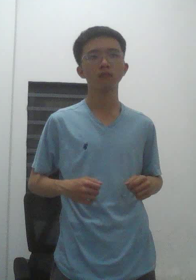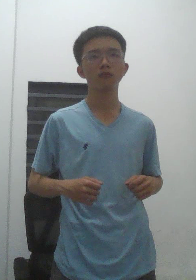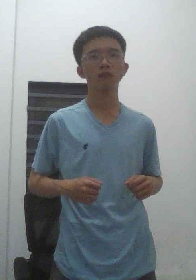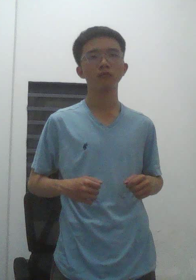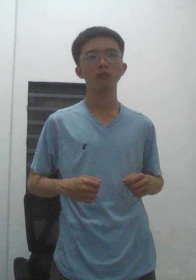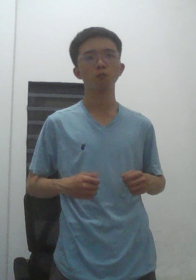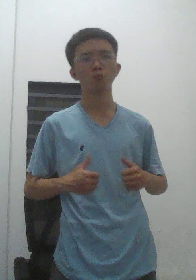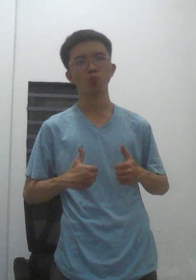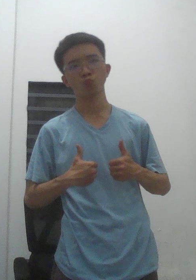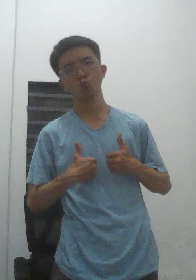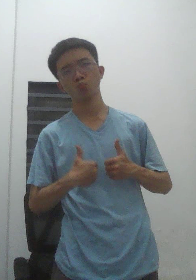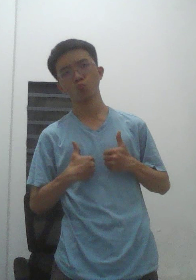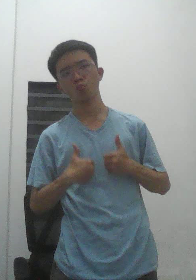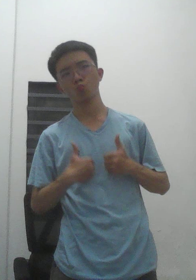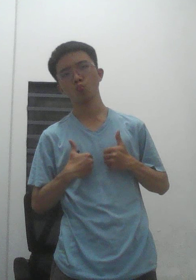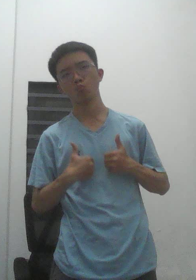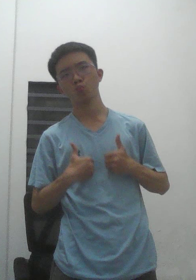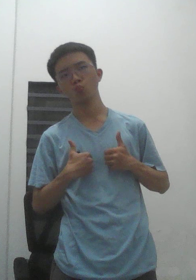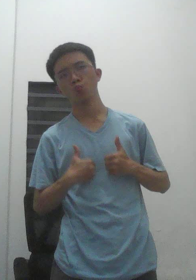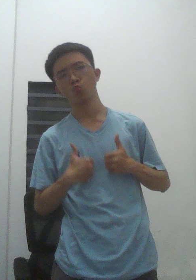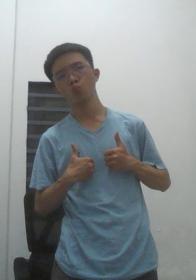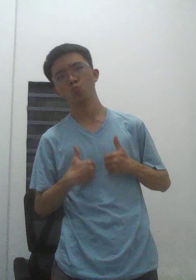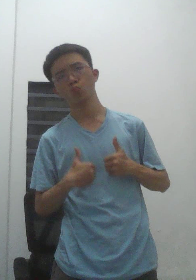rat tot